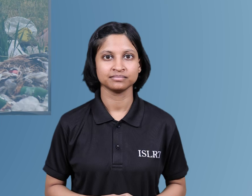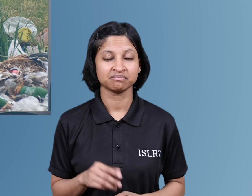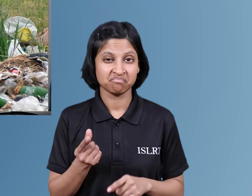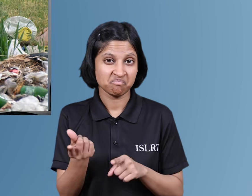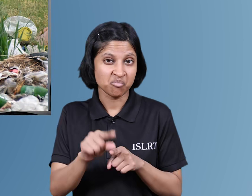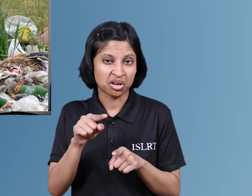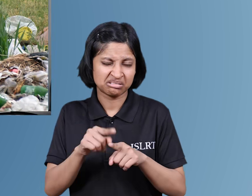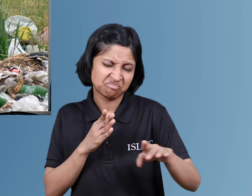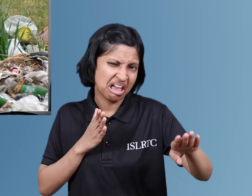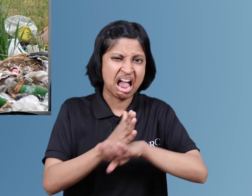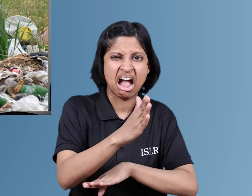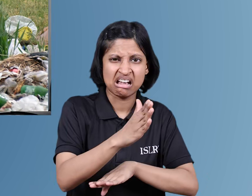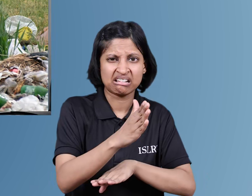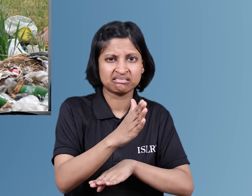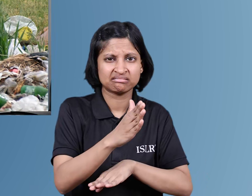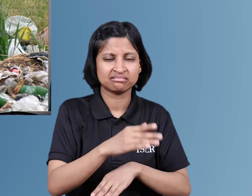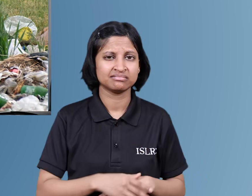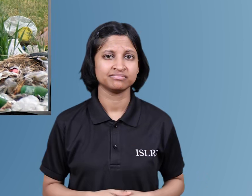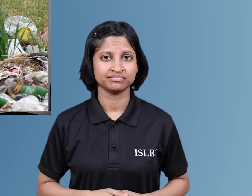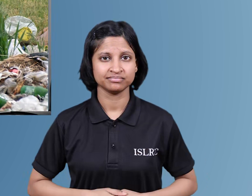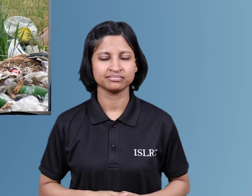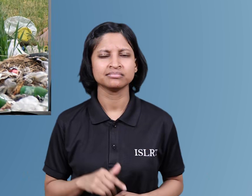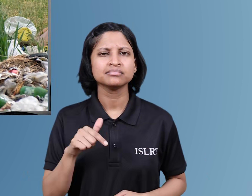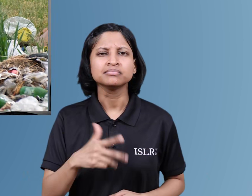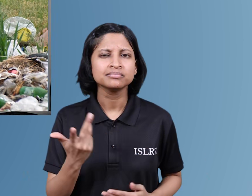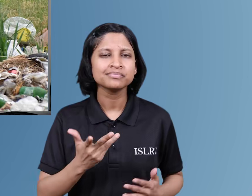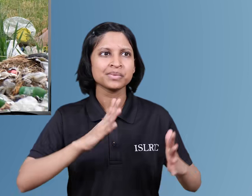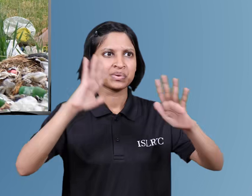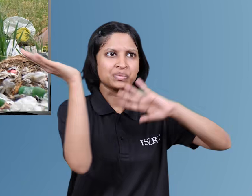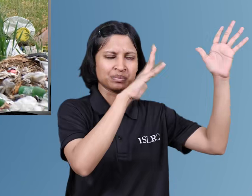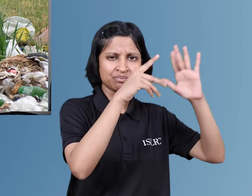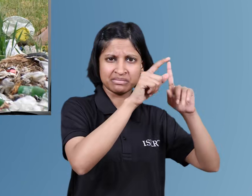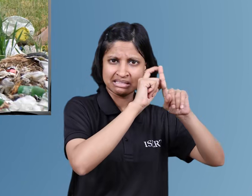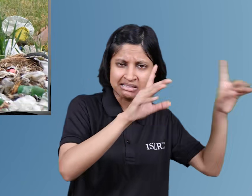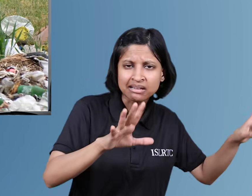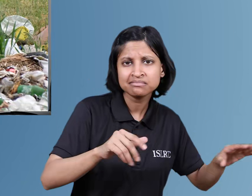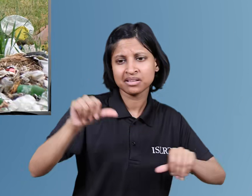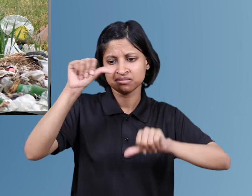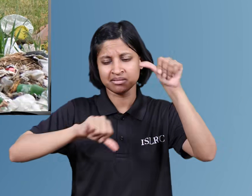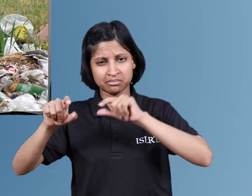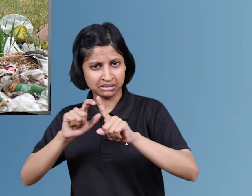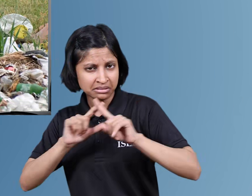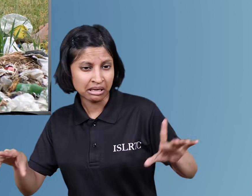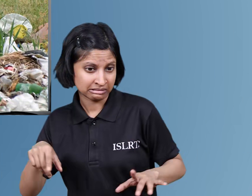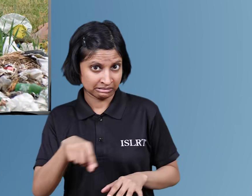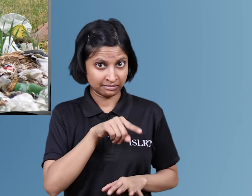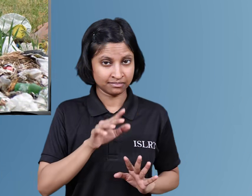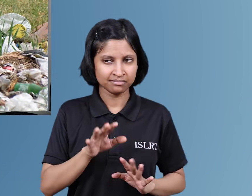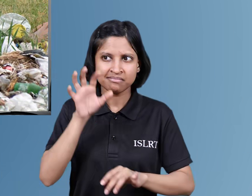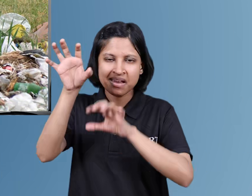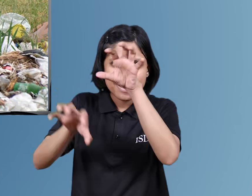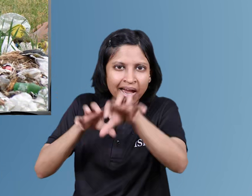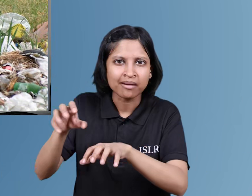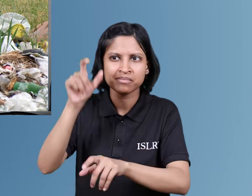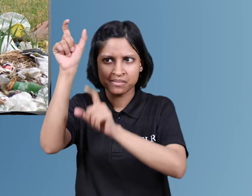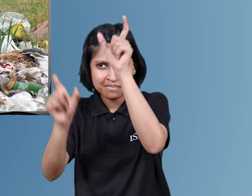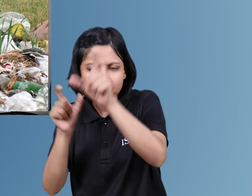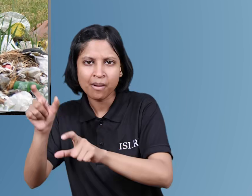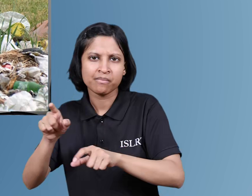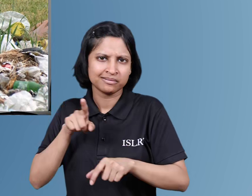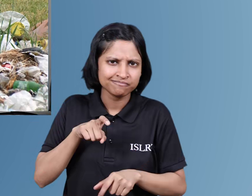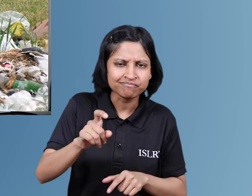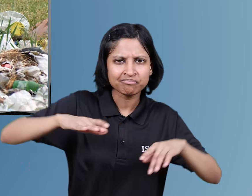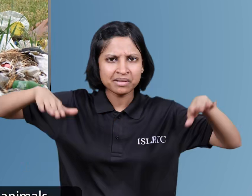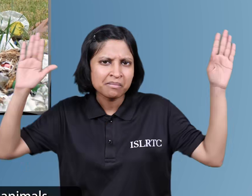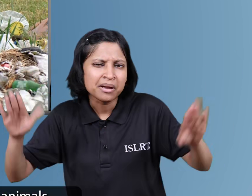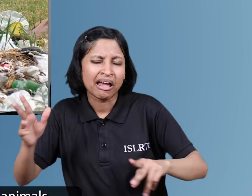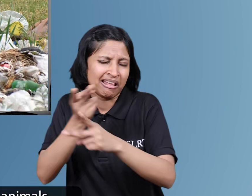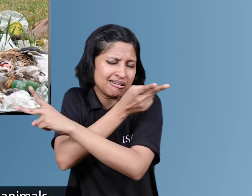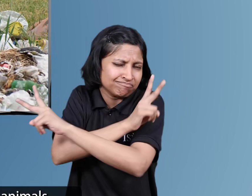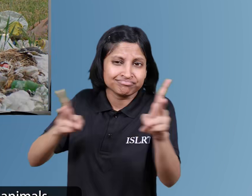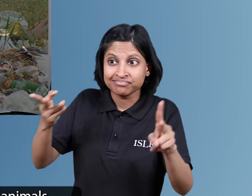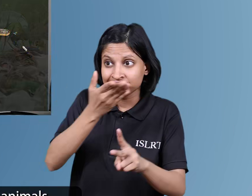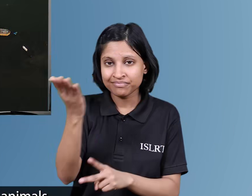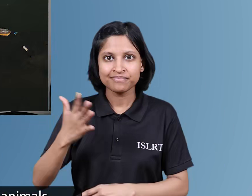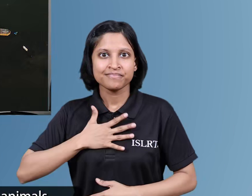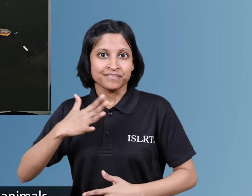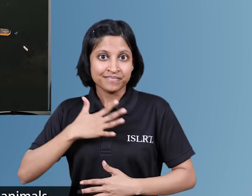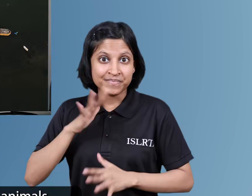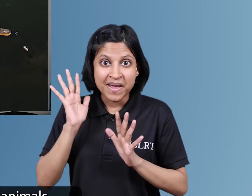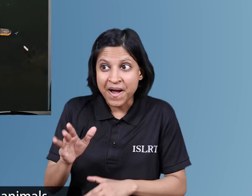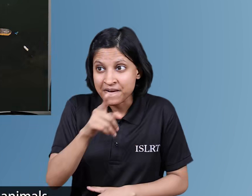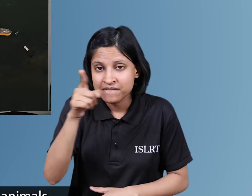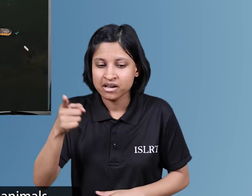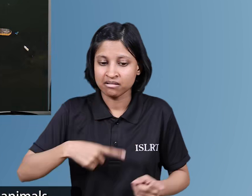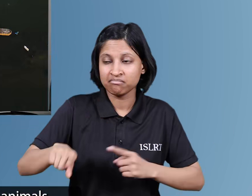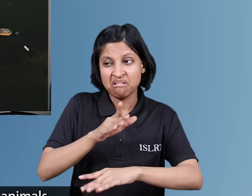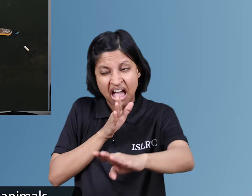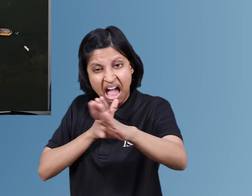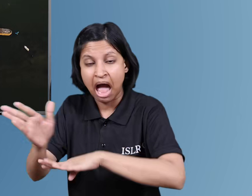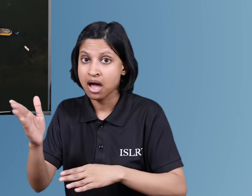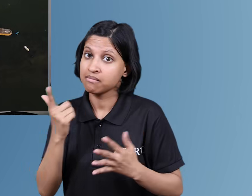Toxic poisonous or harmful substances that can cause damage to living organisms such as animals, people, insects and birds.